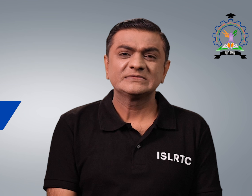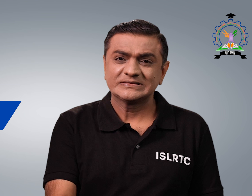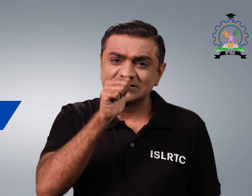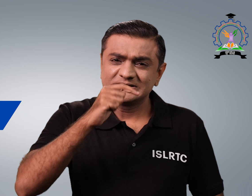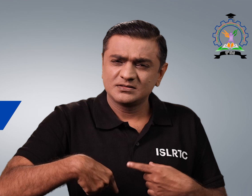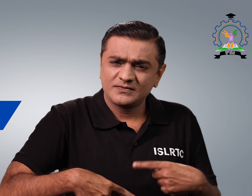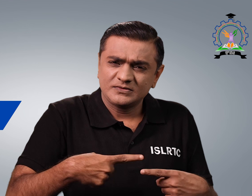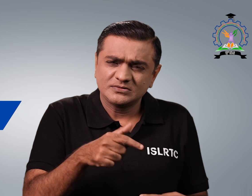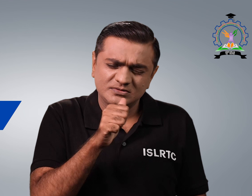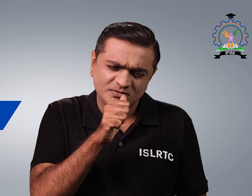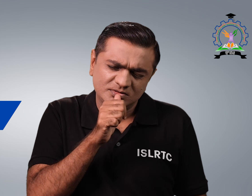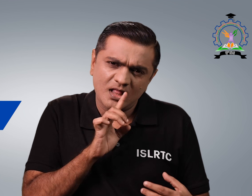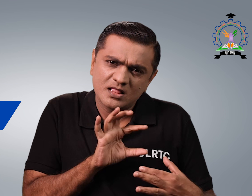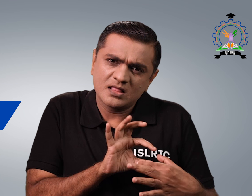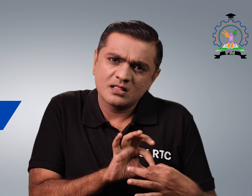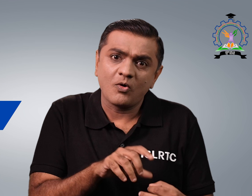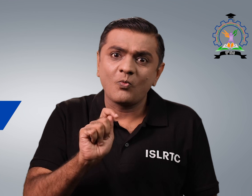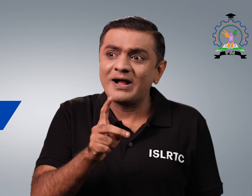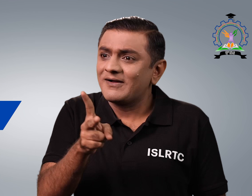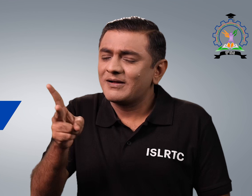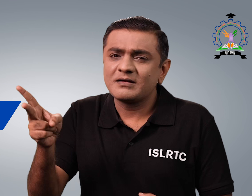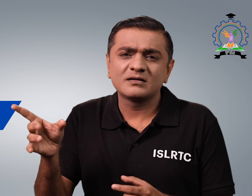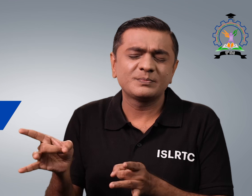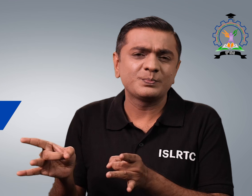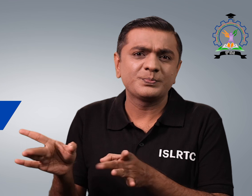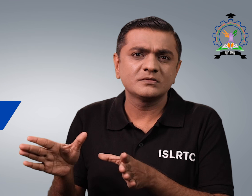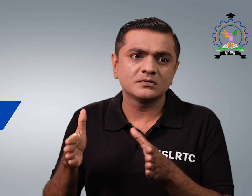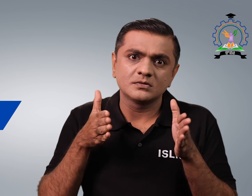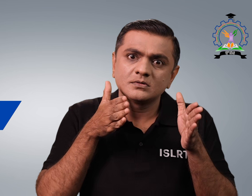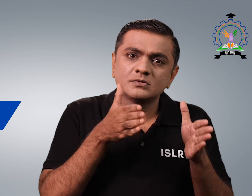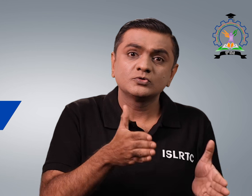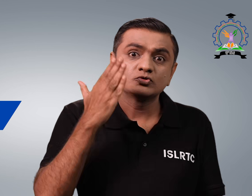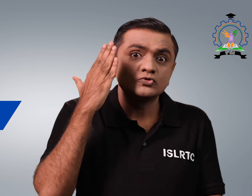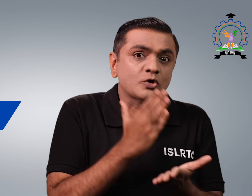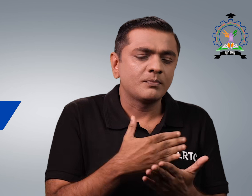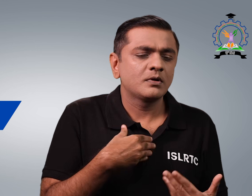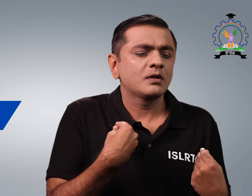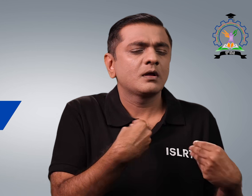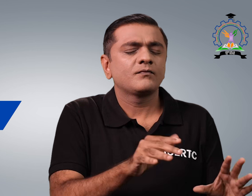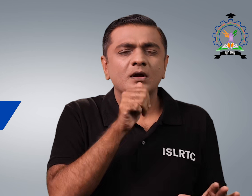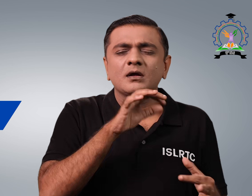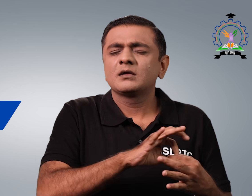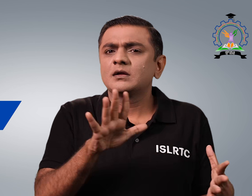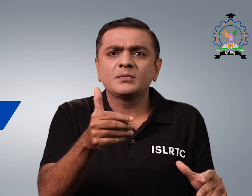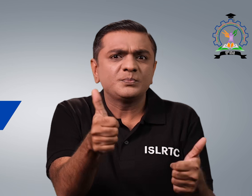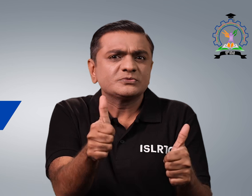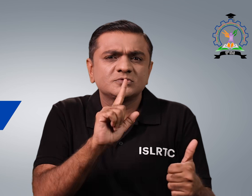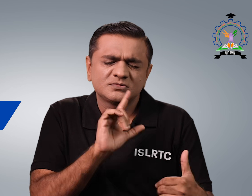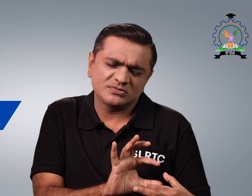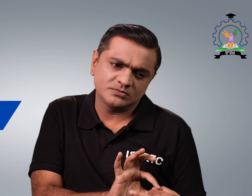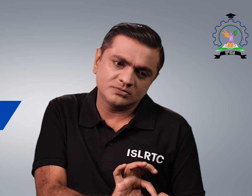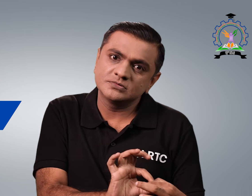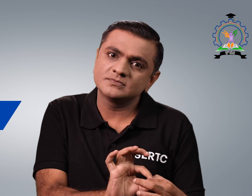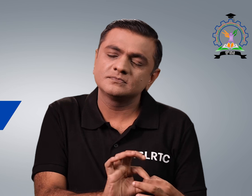It refers to continuous drinking of alcohol, where it consumes a person's attention, causing them to neglect other responsibilities and are so addicted that they are unable to stop.